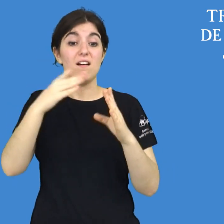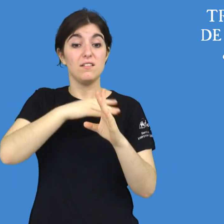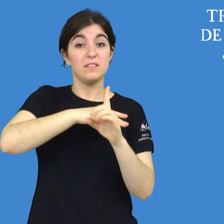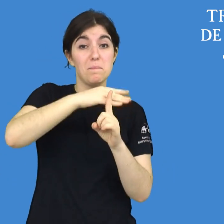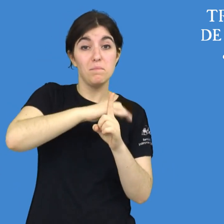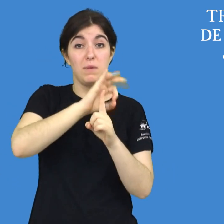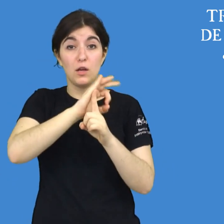nivel